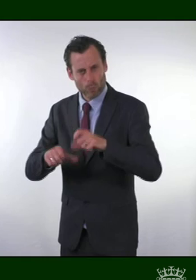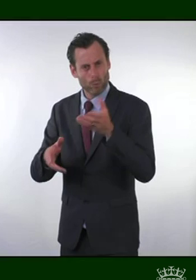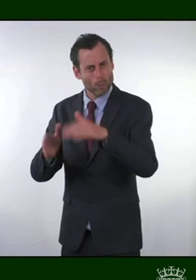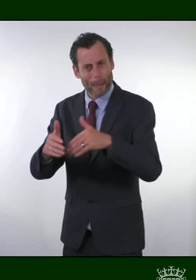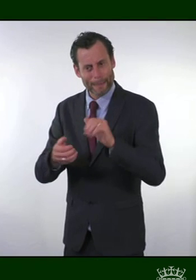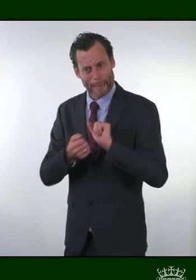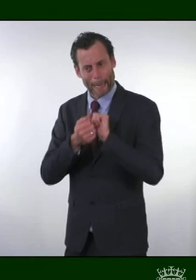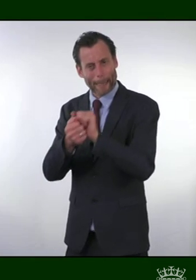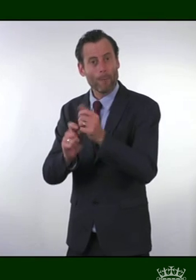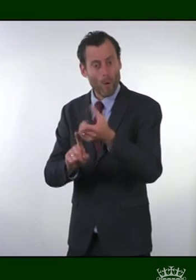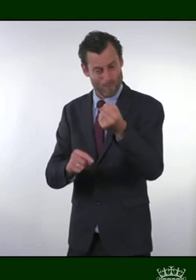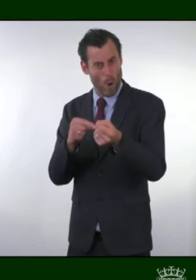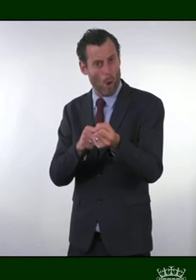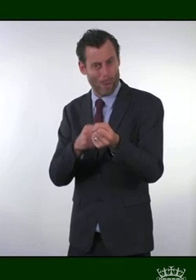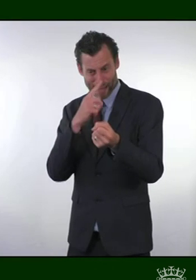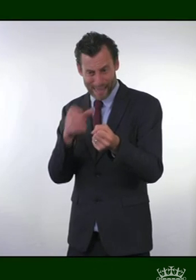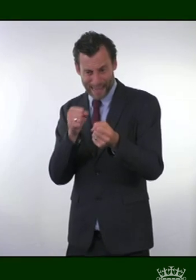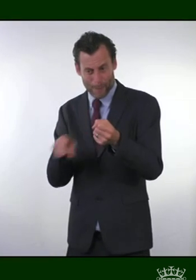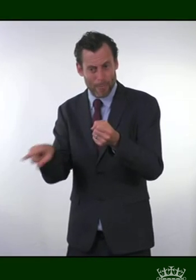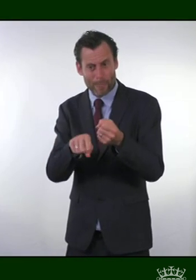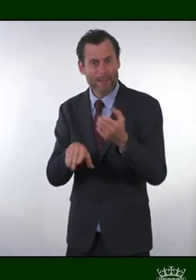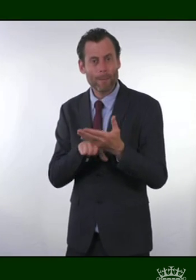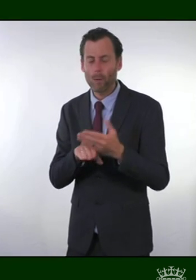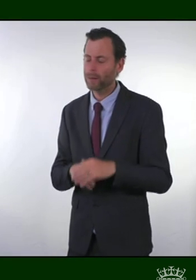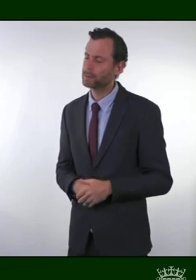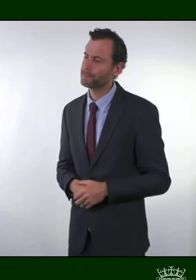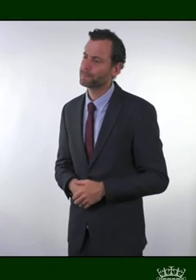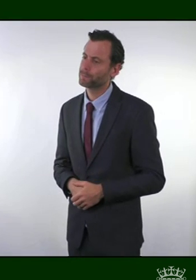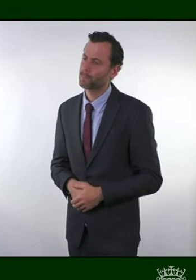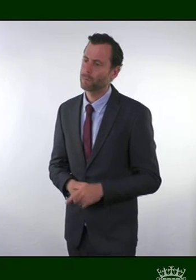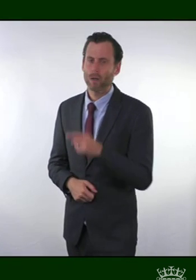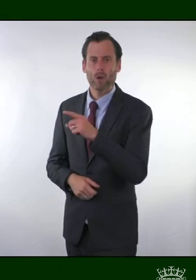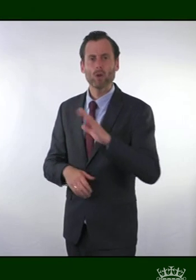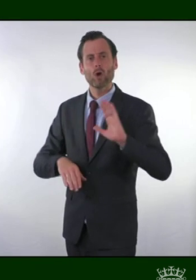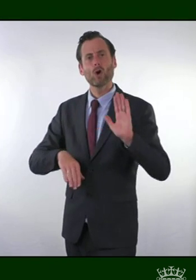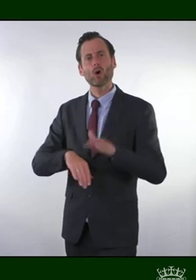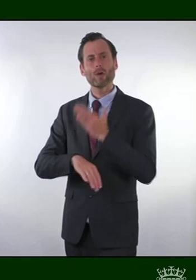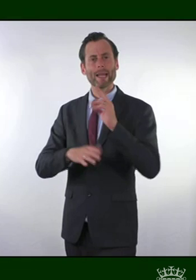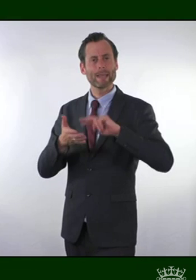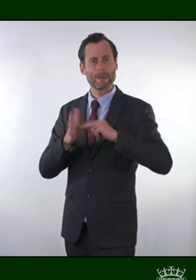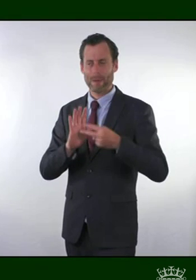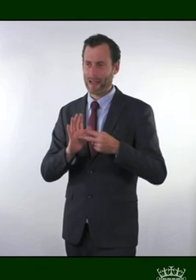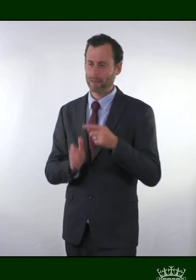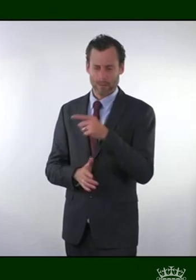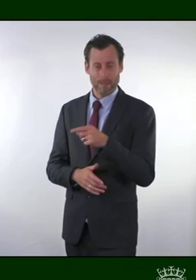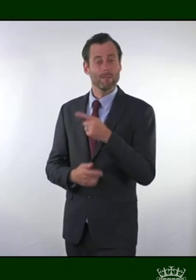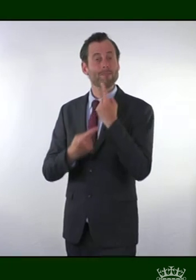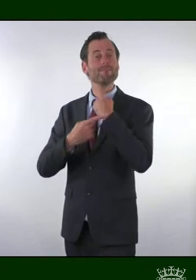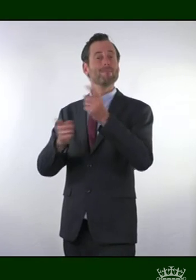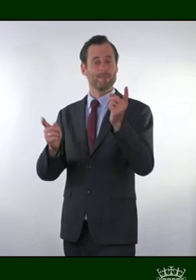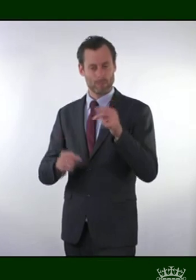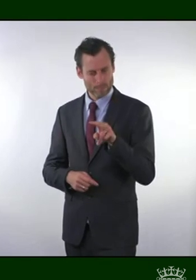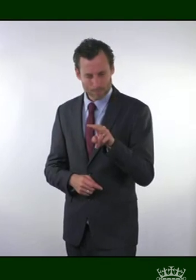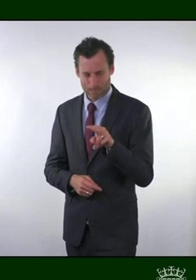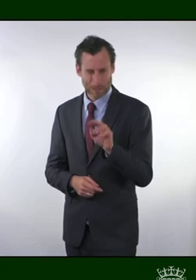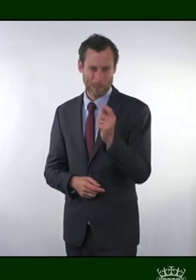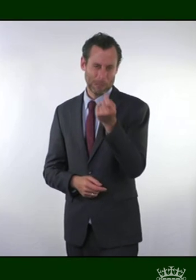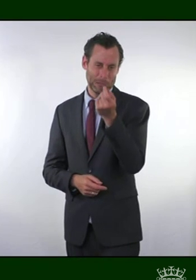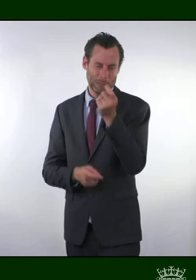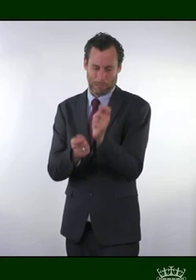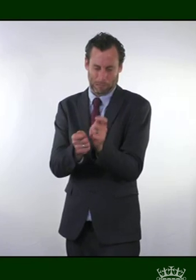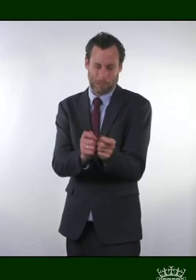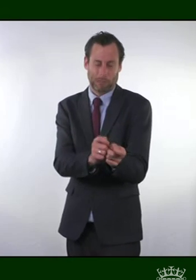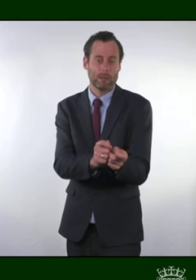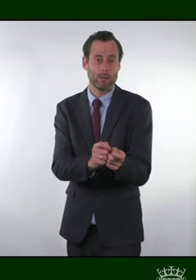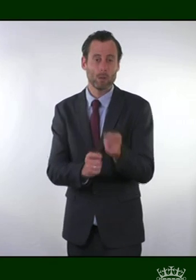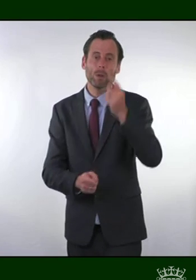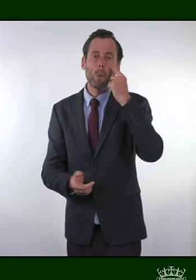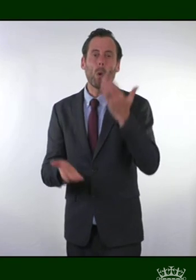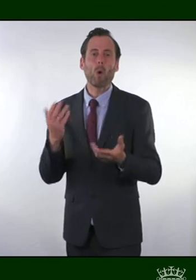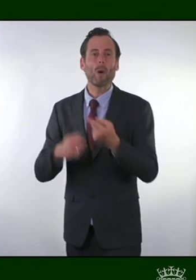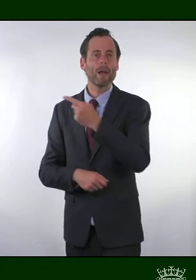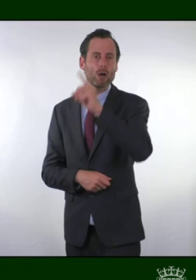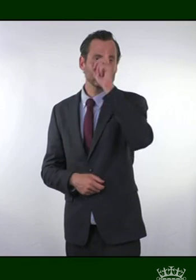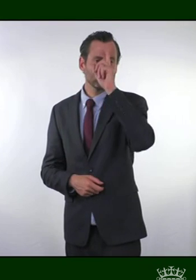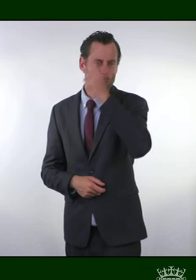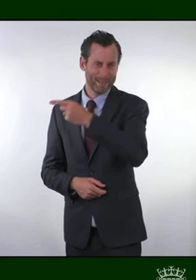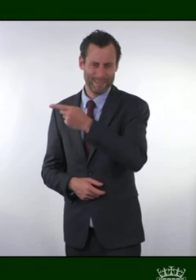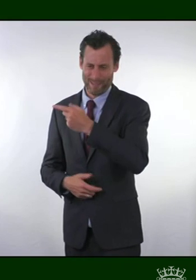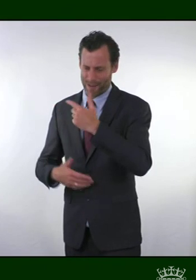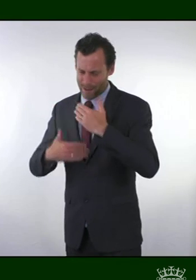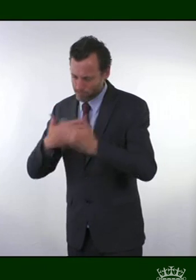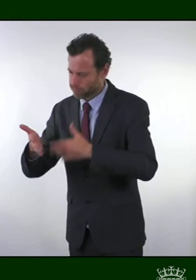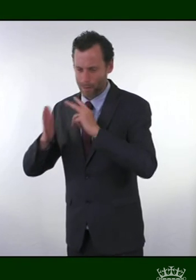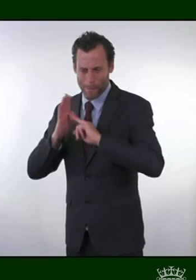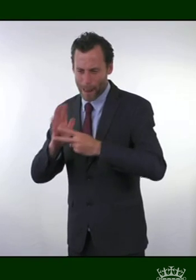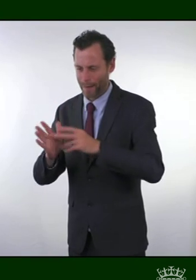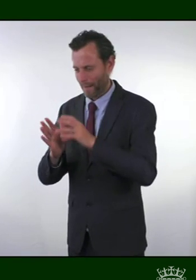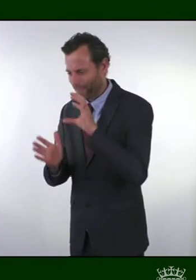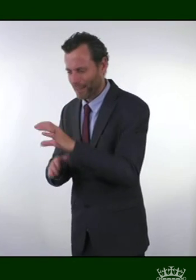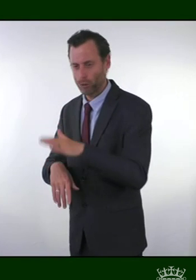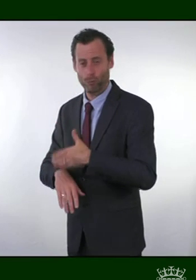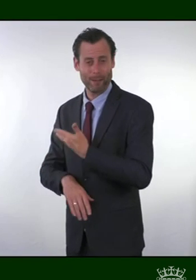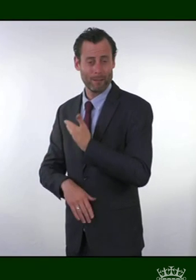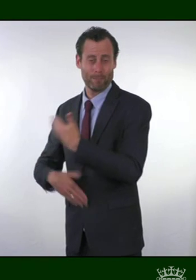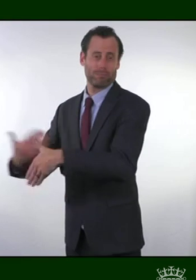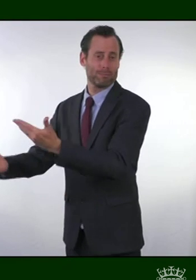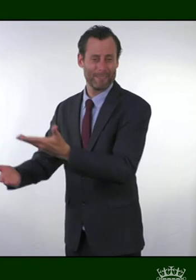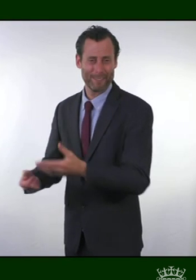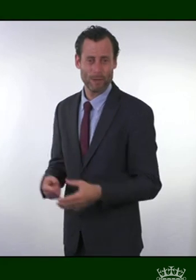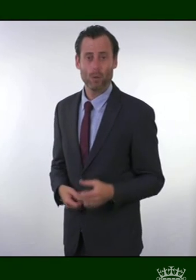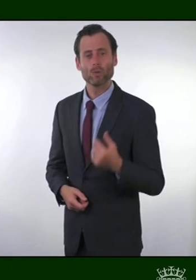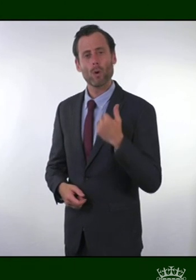The voucher scheme that the Chancellor proposes for green plans is, relatively speaking, tinkering when we look at the comprehensive work that the KfW Development Bank in Germany has done to change the whole conversation about green investment.